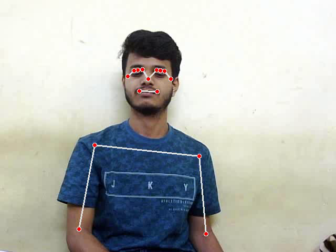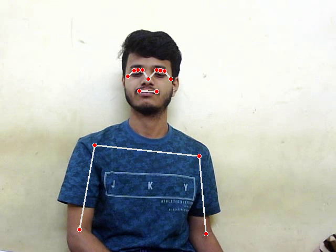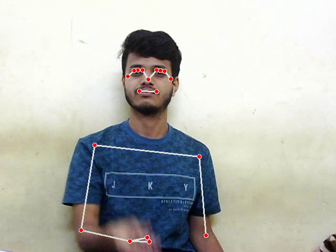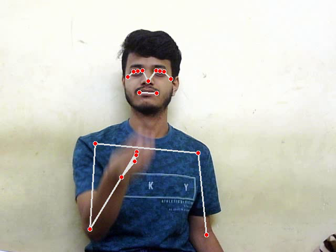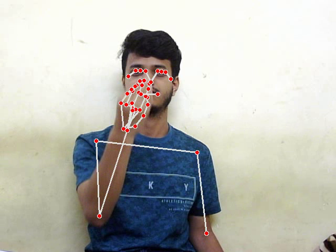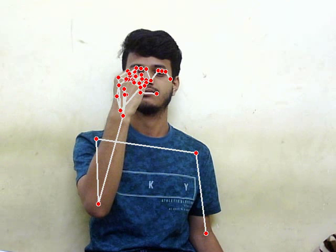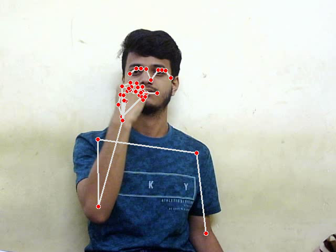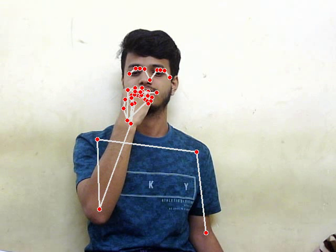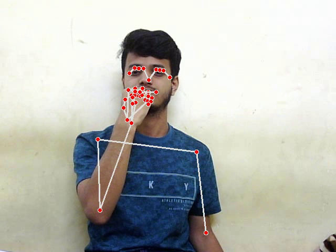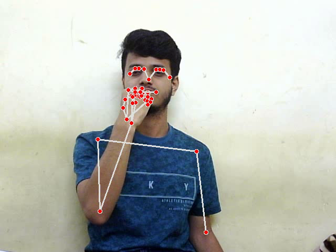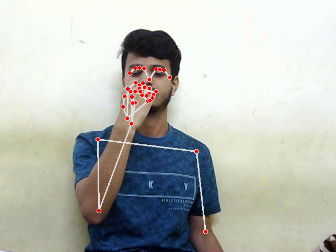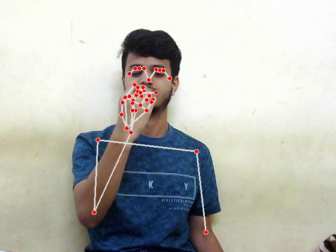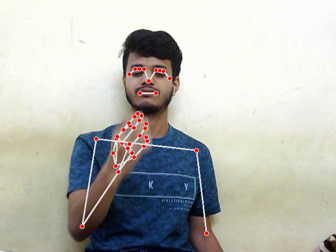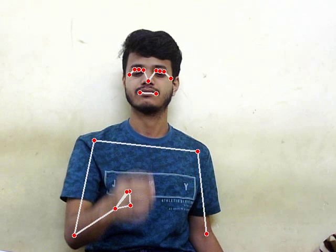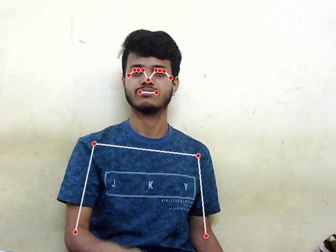eat